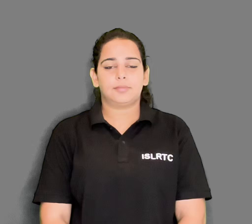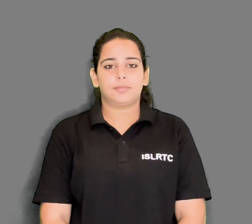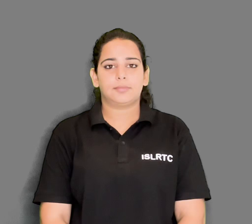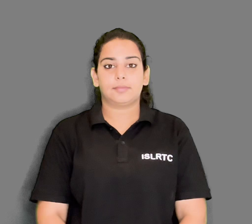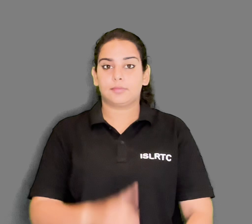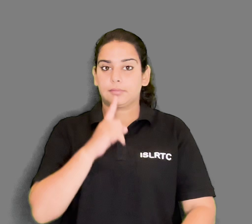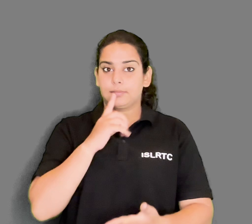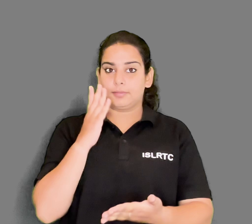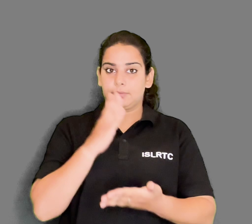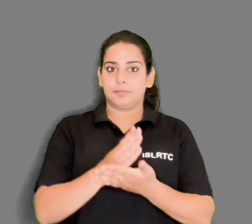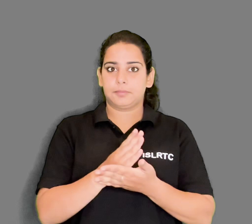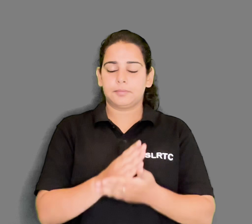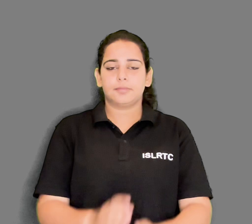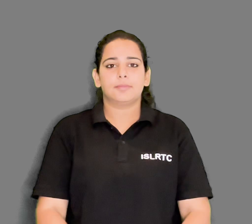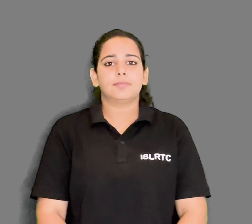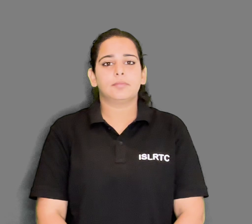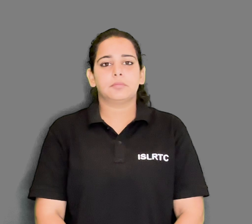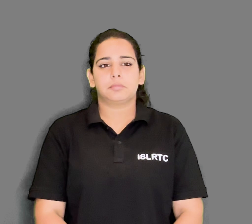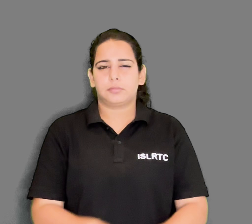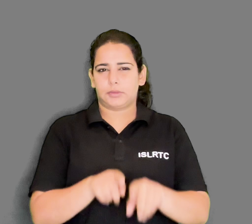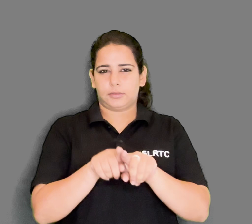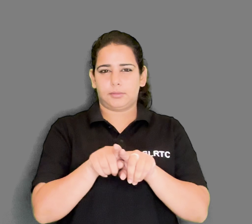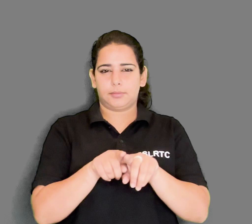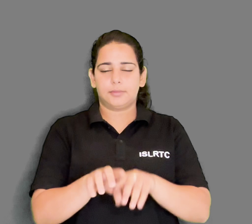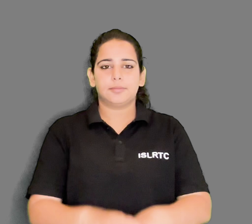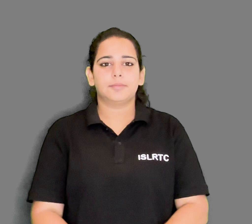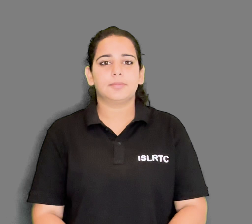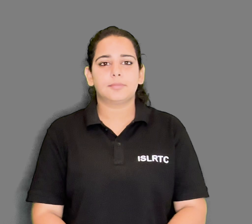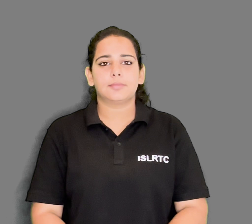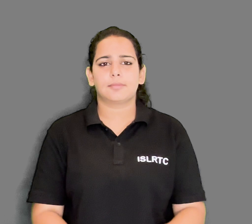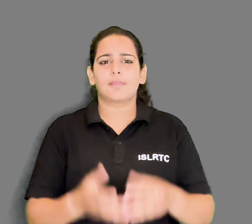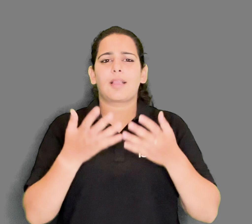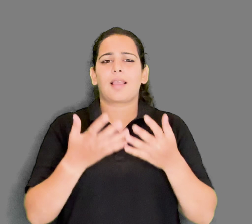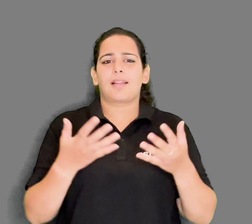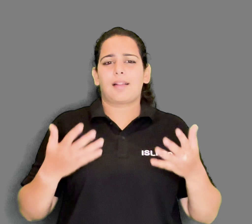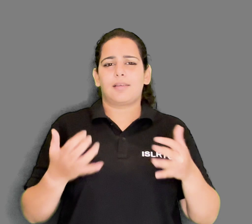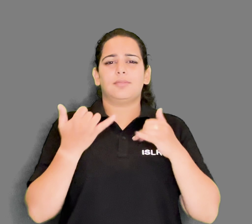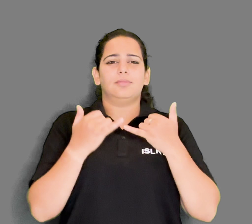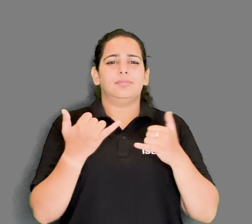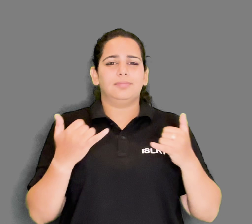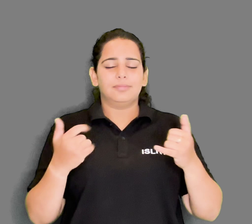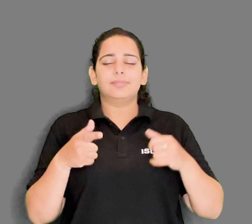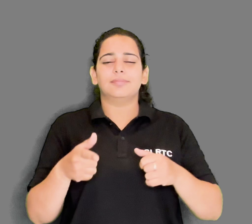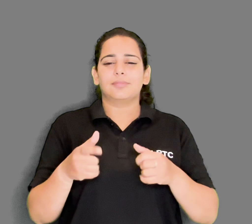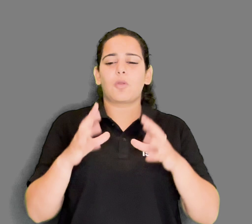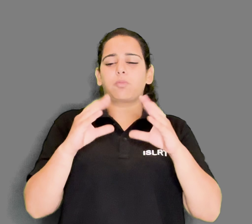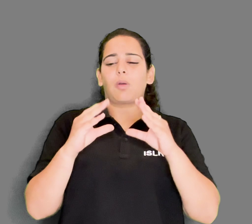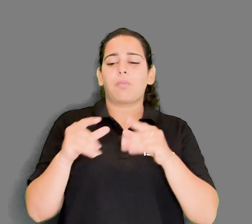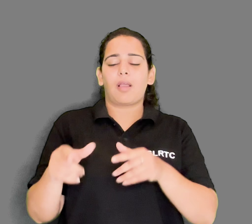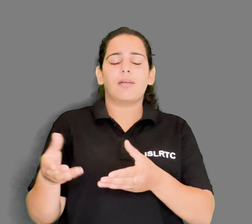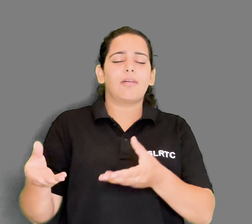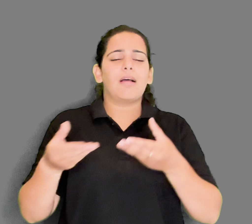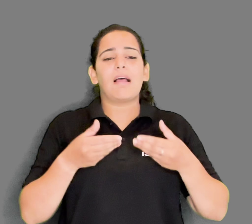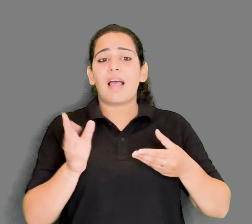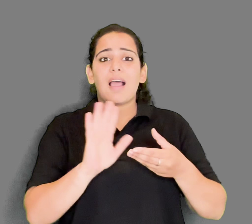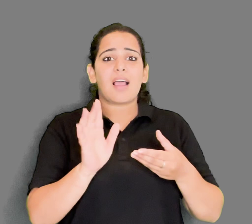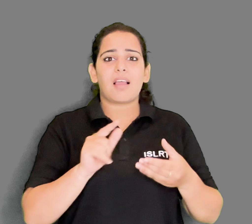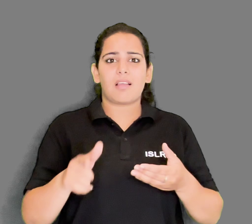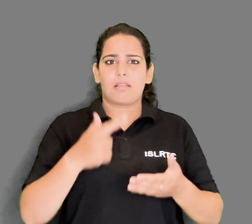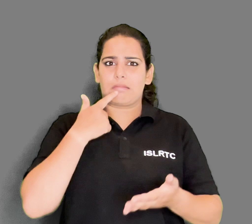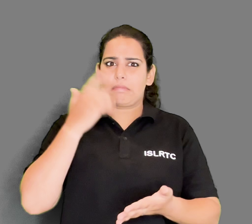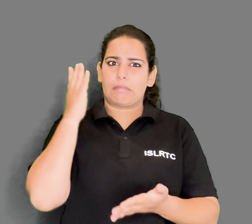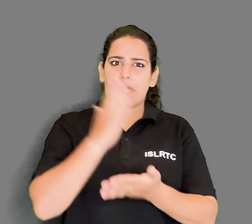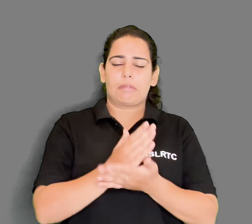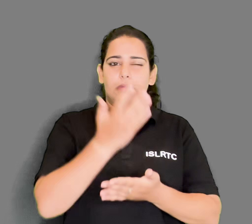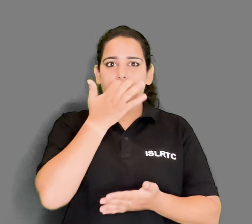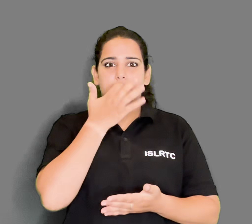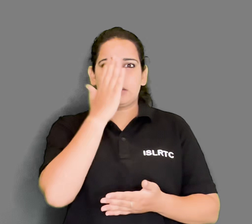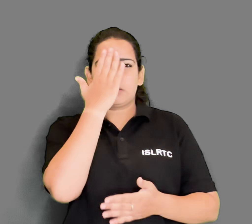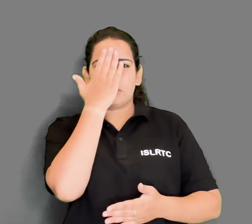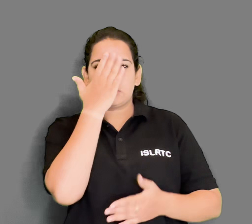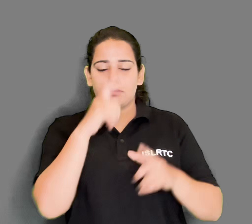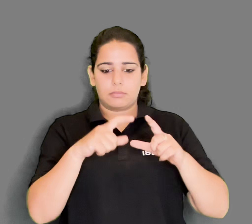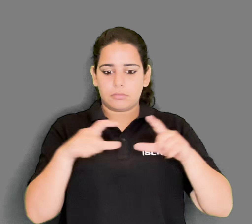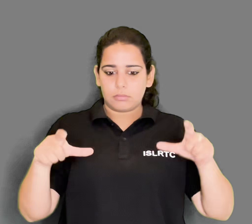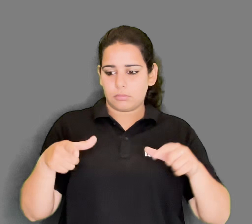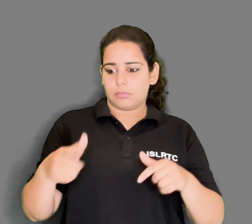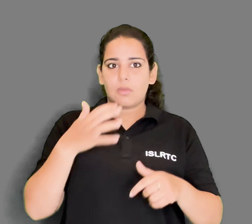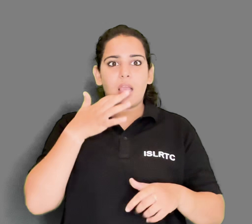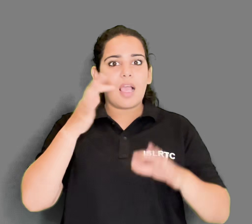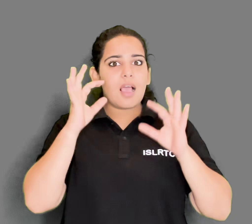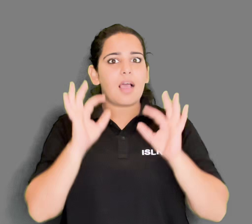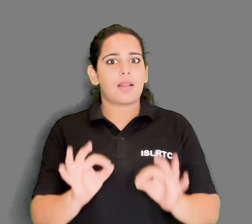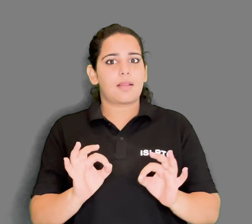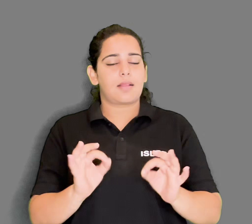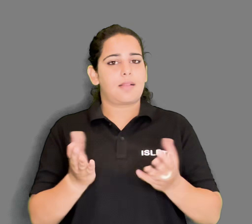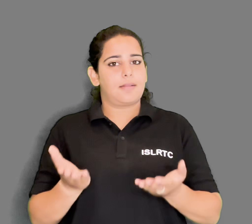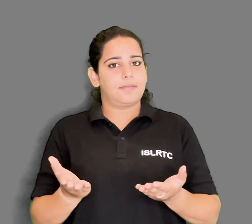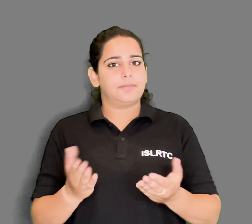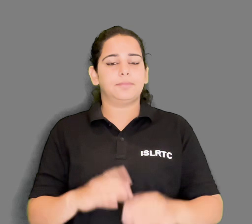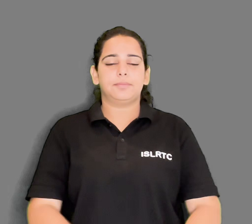Actual